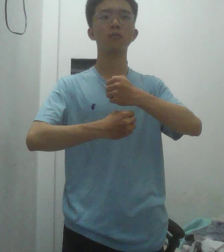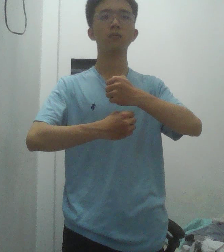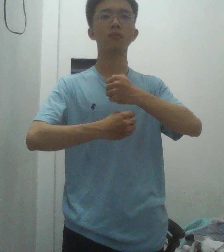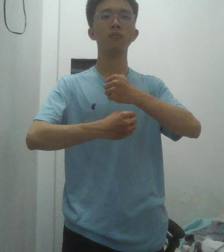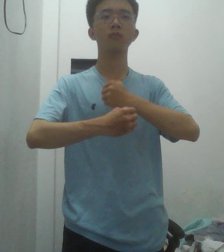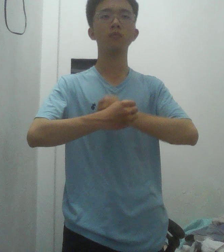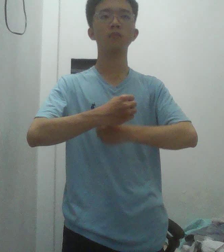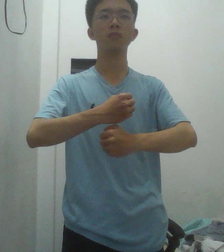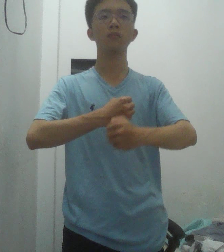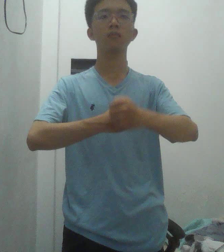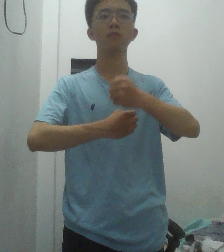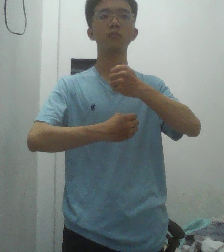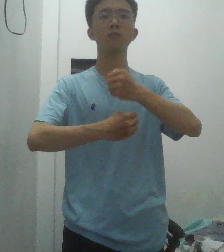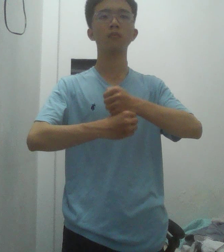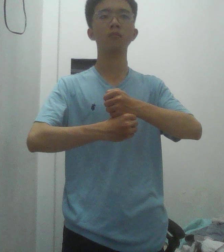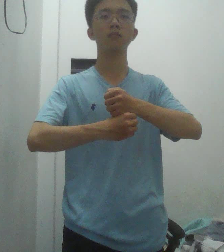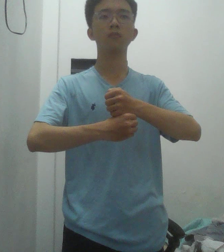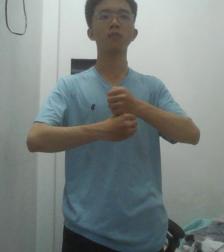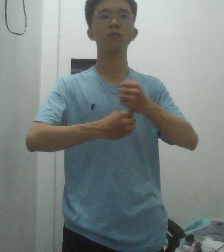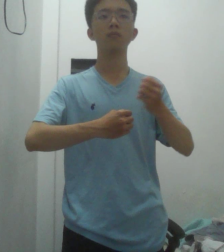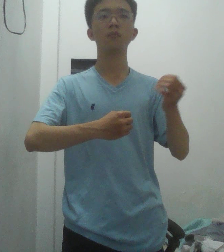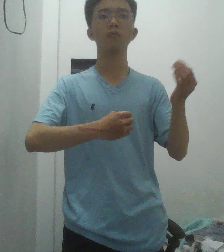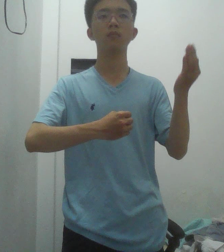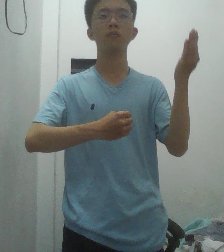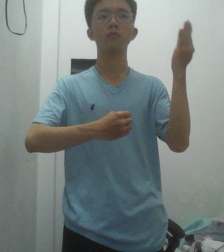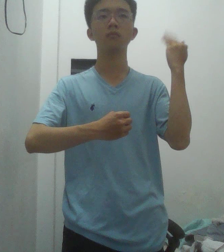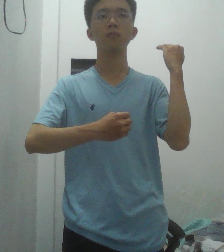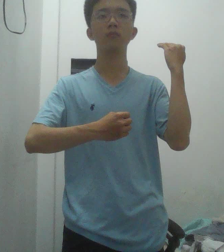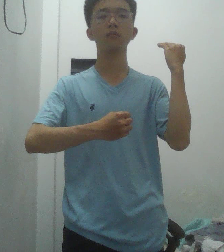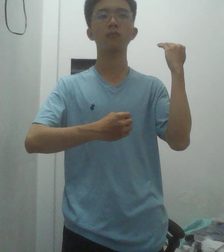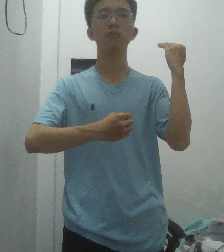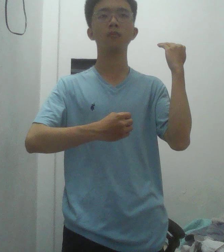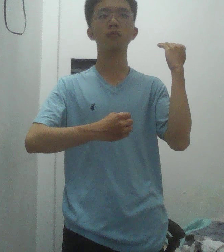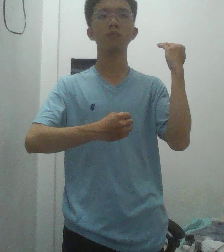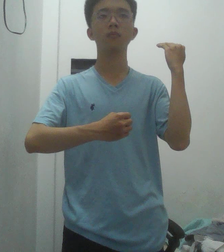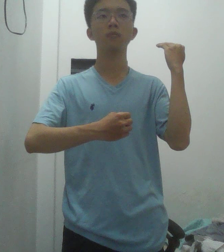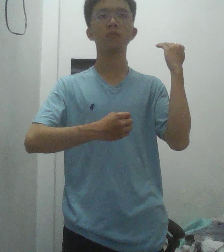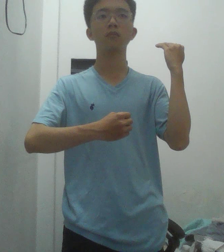nam truoc